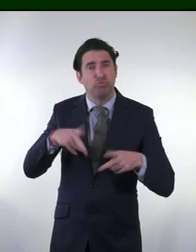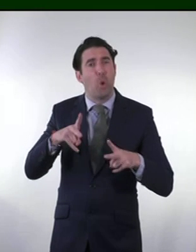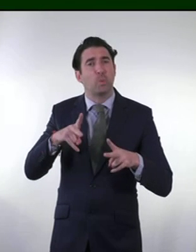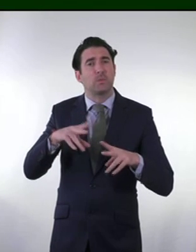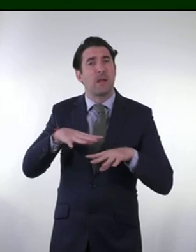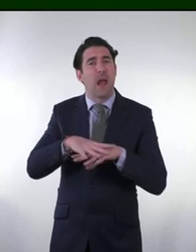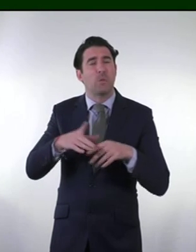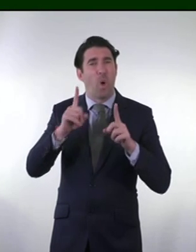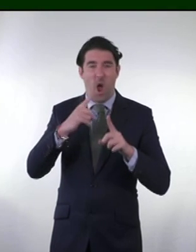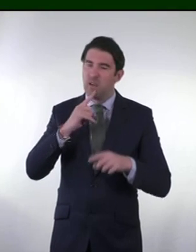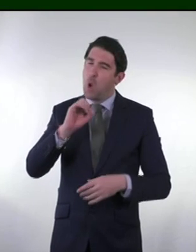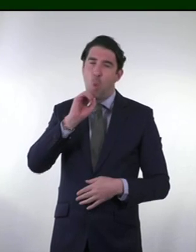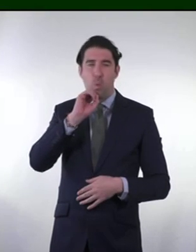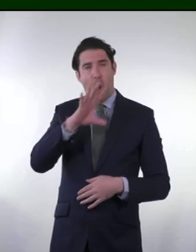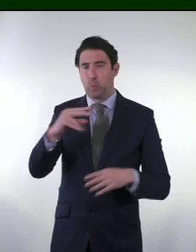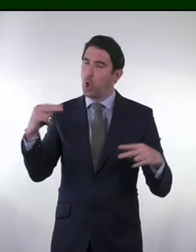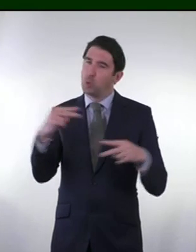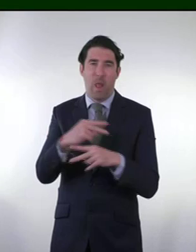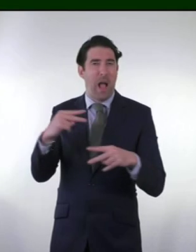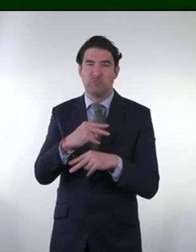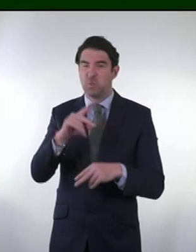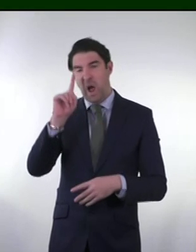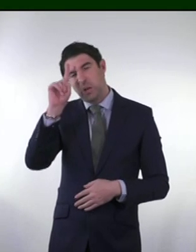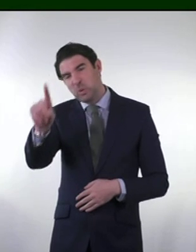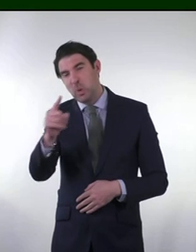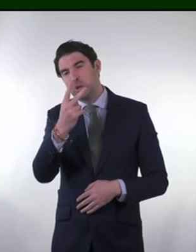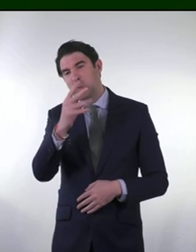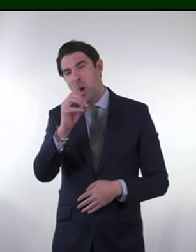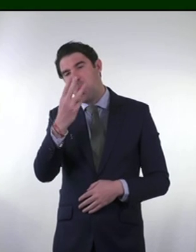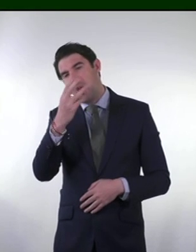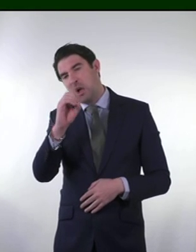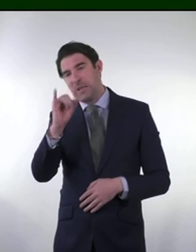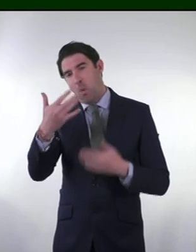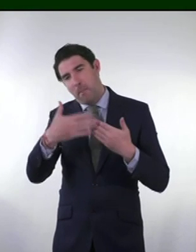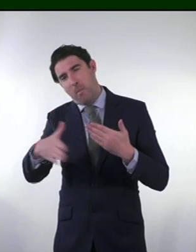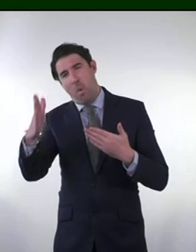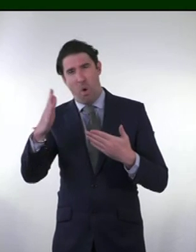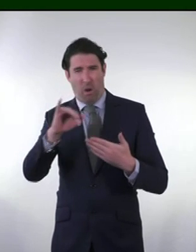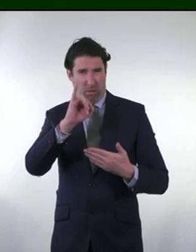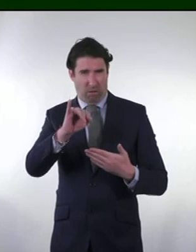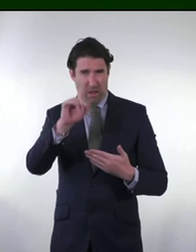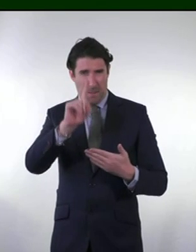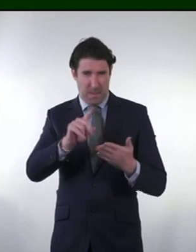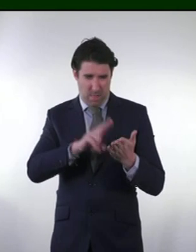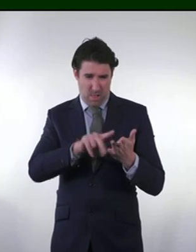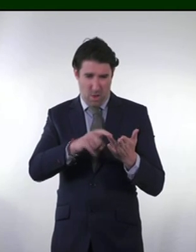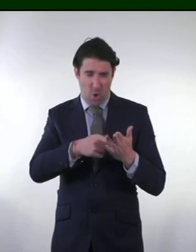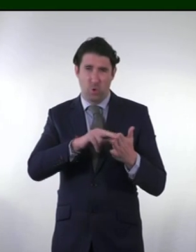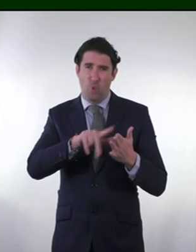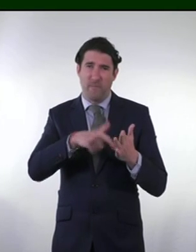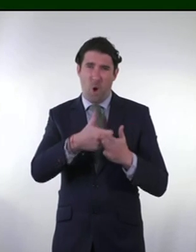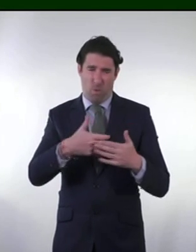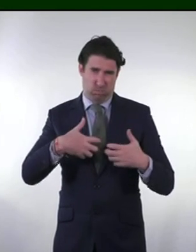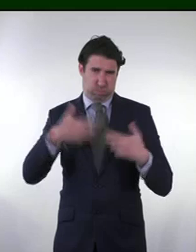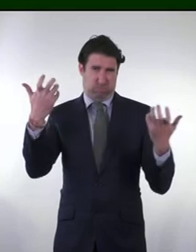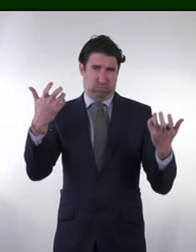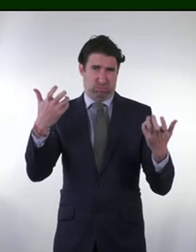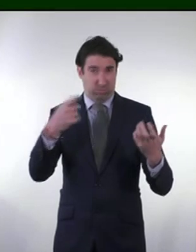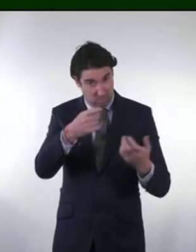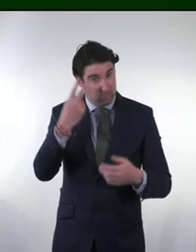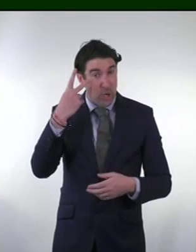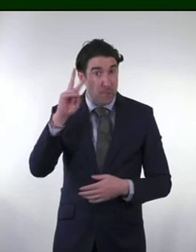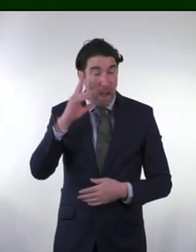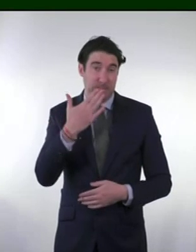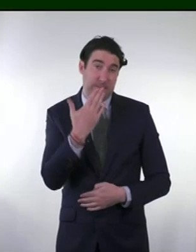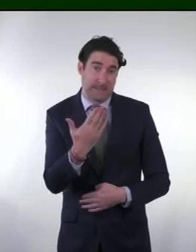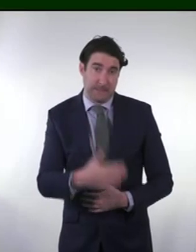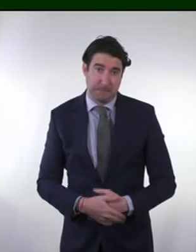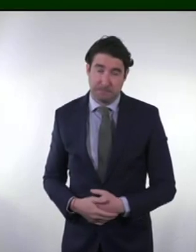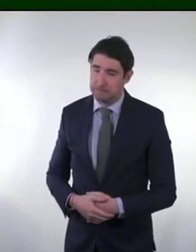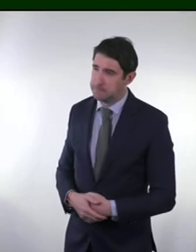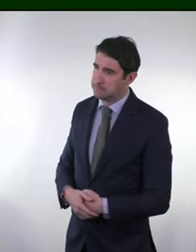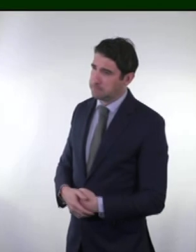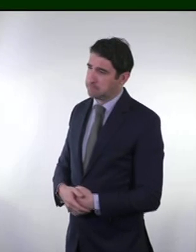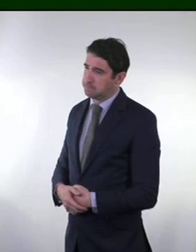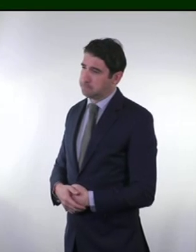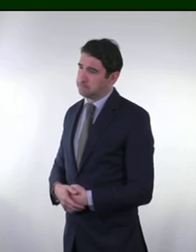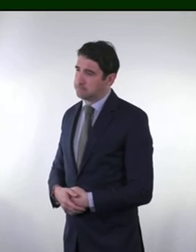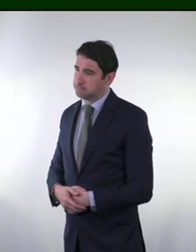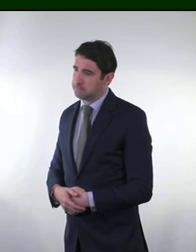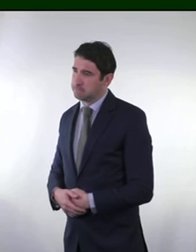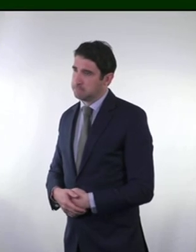What can my right hon. Friend do to give hope to the people of Broadland, and of Norfolk more widely, that this inexplicable decision will be reconsidered?